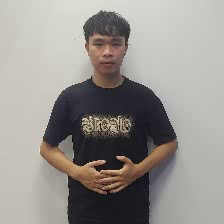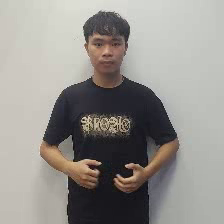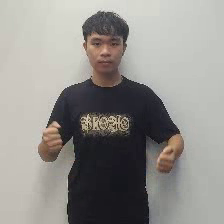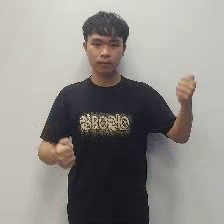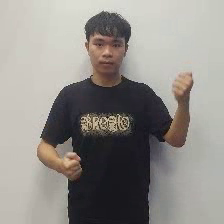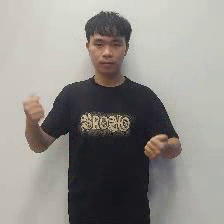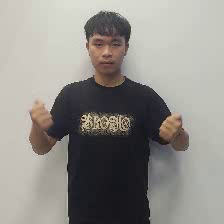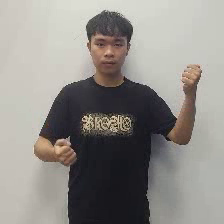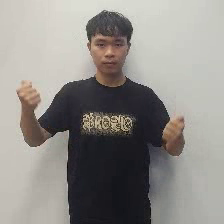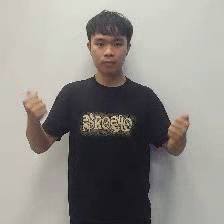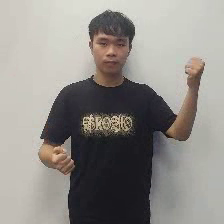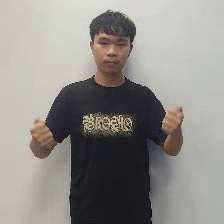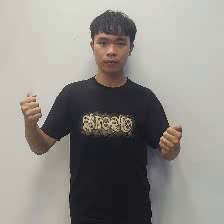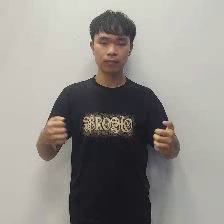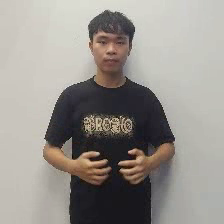Ô tô